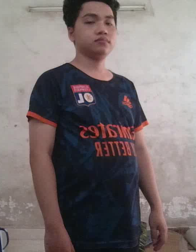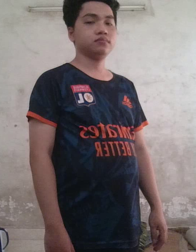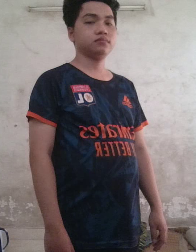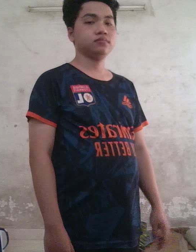ă